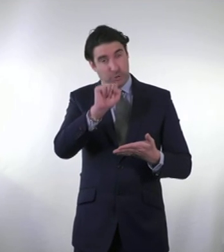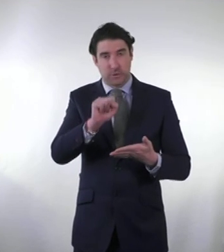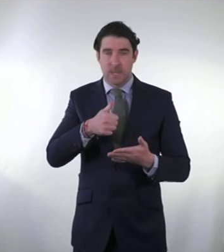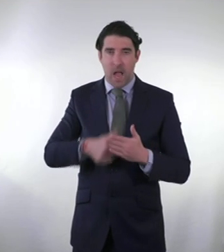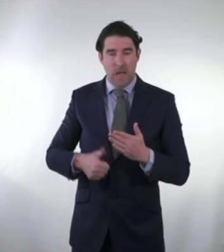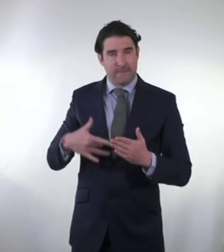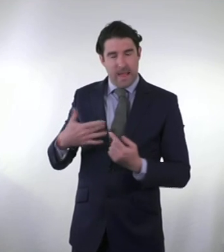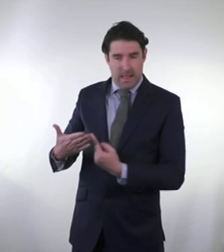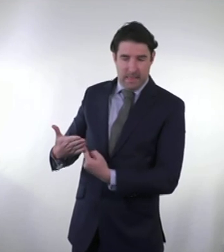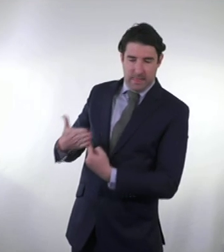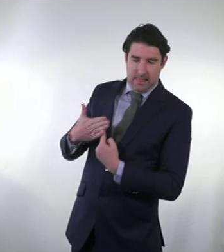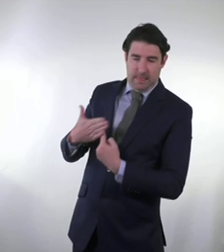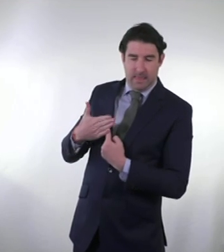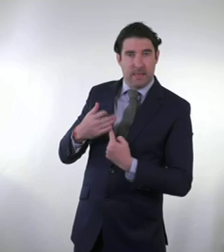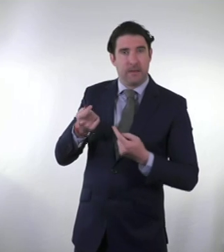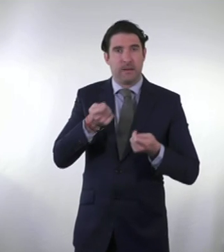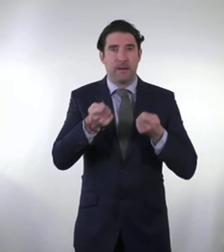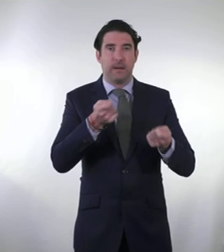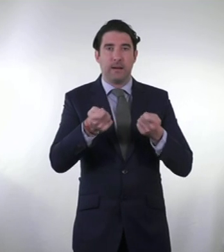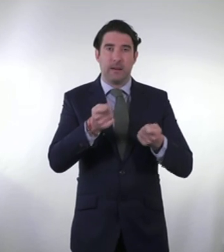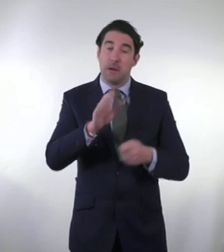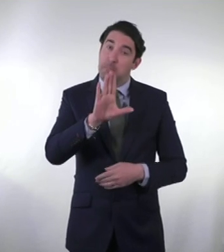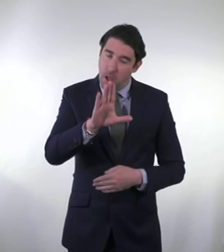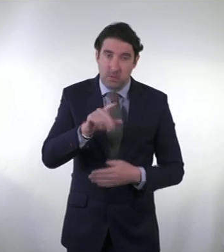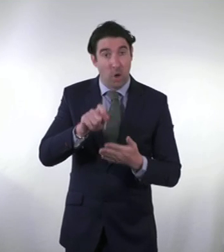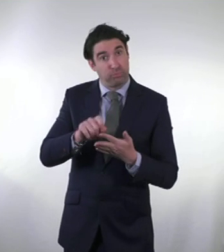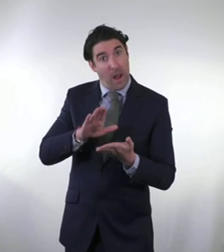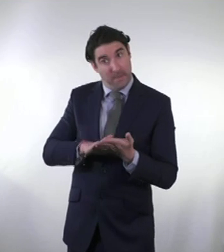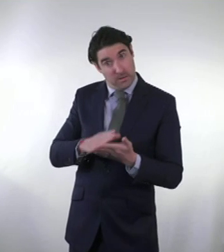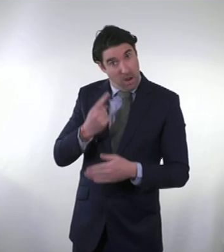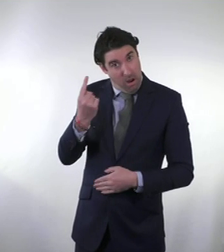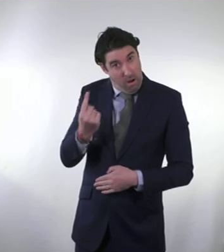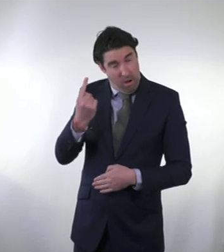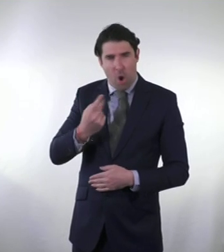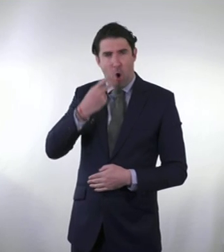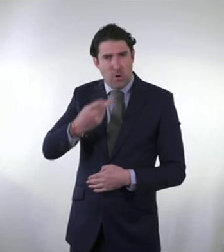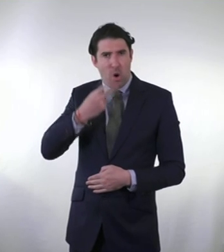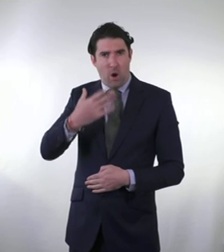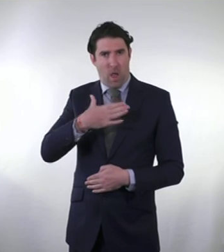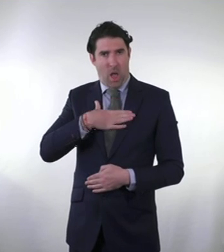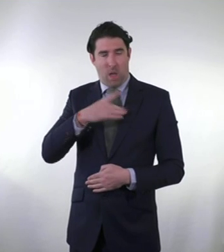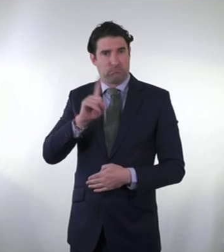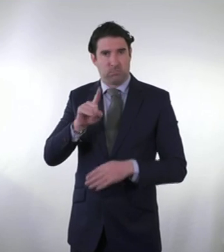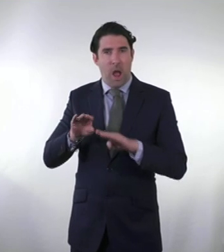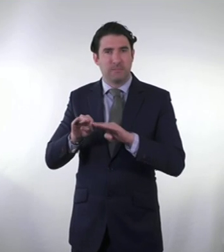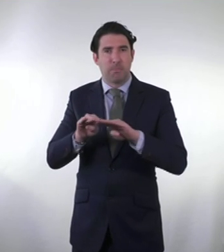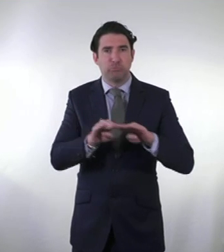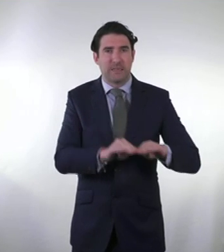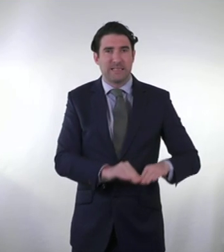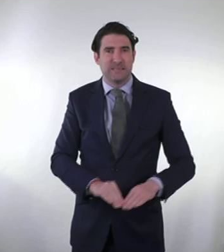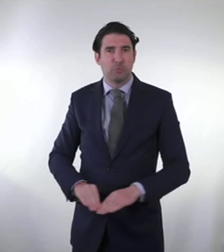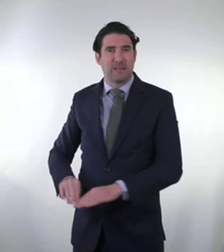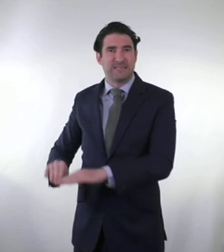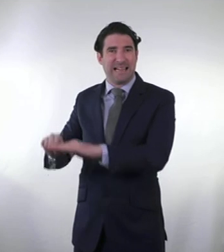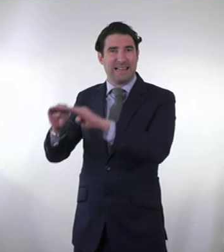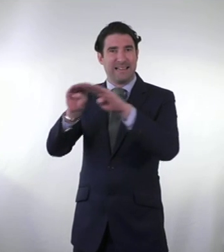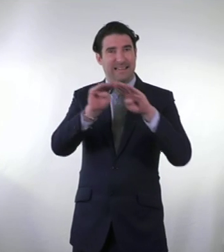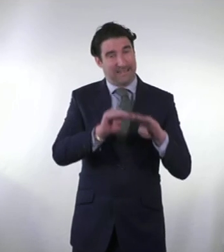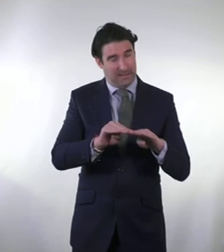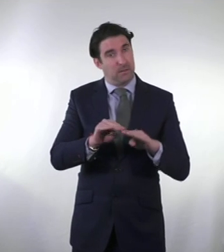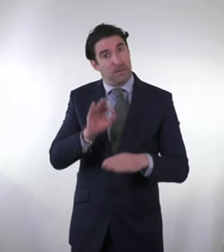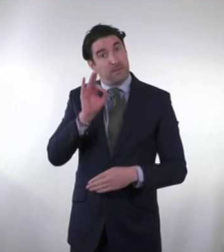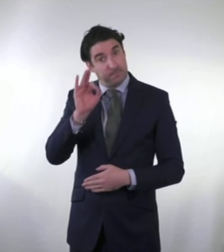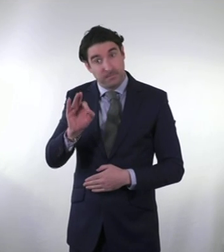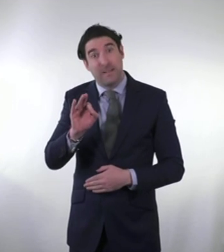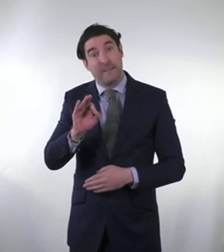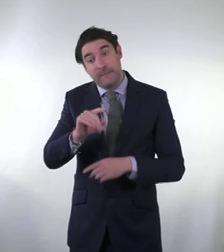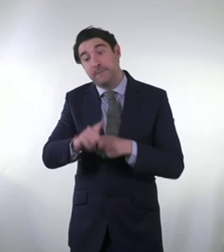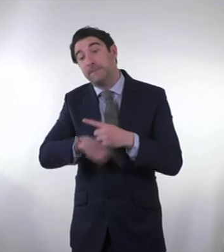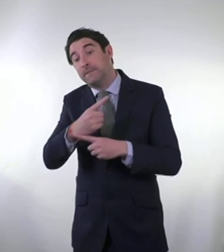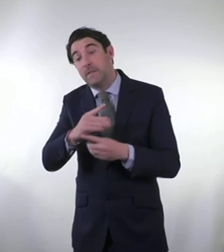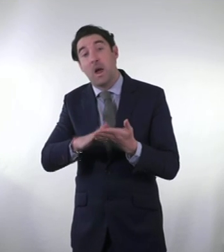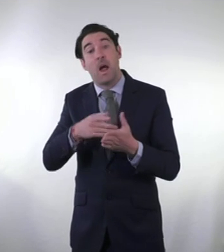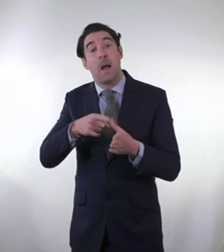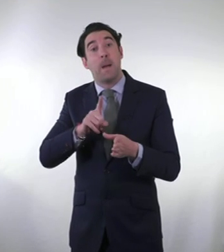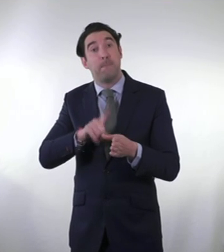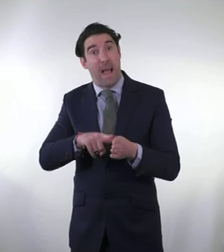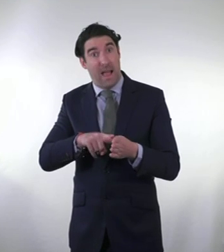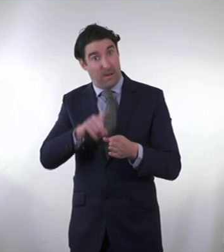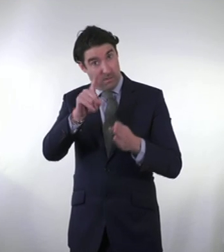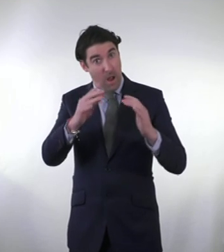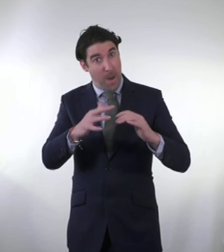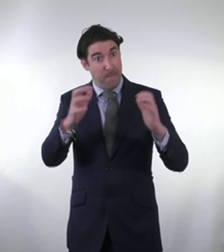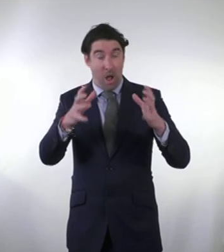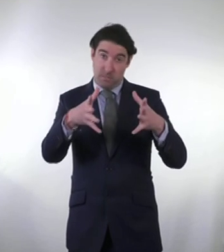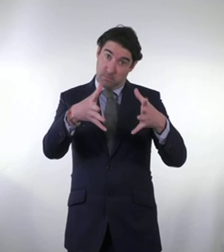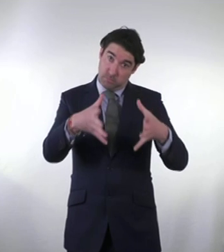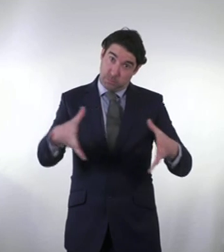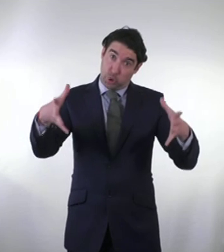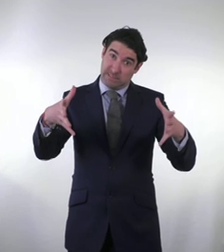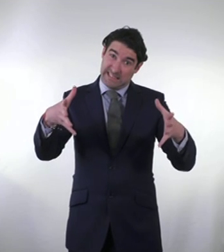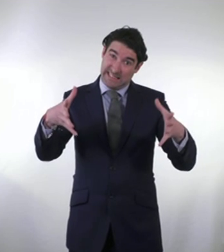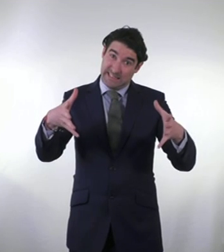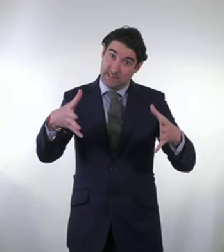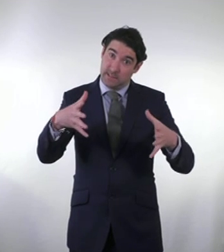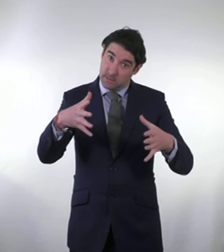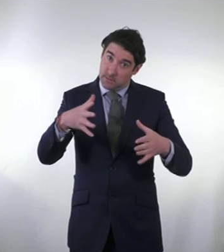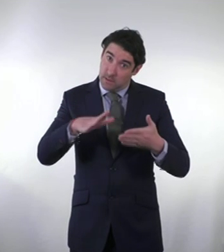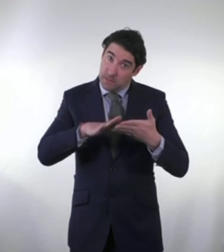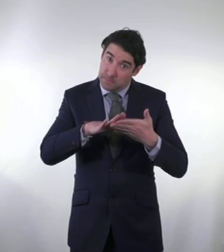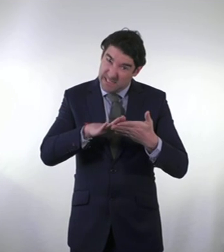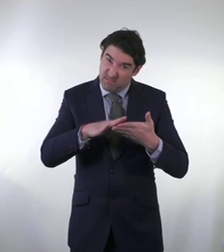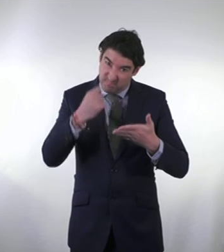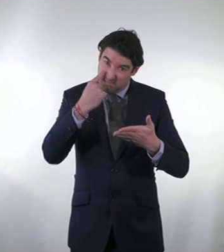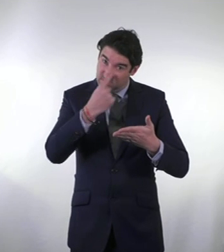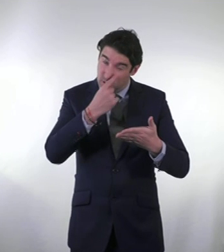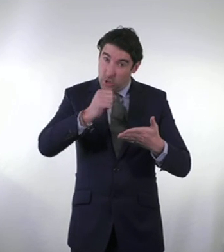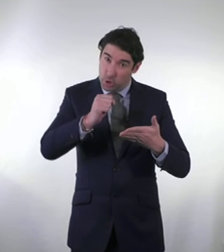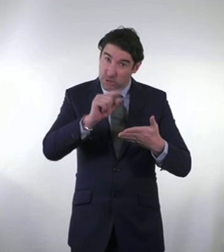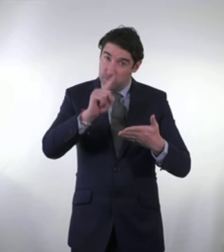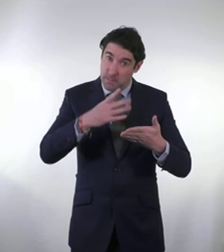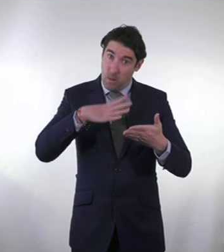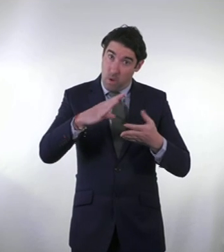I know that he is a keen student of the democratic principle, so may I ask him this: if the Conservative party and other Unionist parties were successful in that election in securing a majority of seats in the Scottish Parliament, would he regard that as a mandate for the Union?